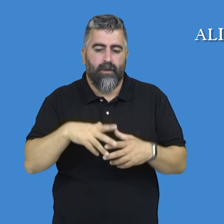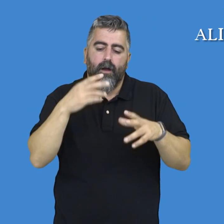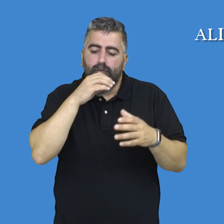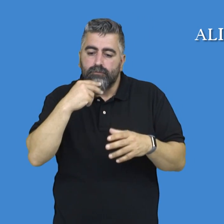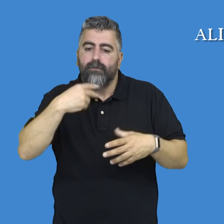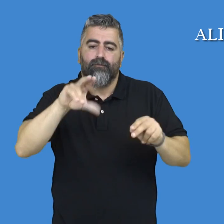comer